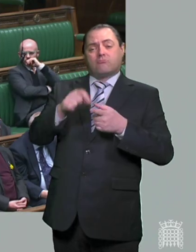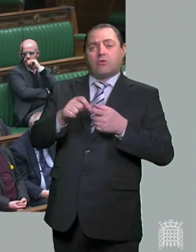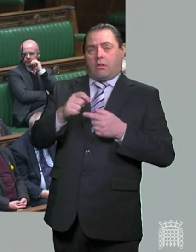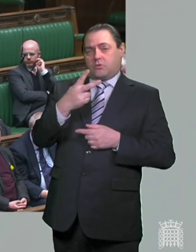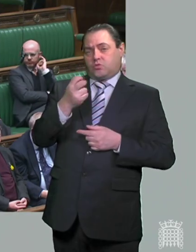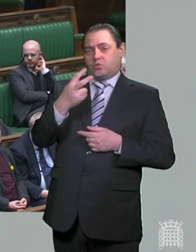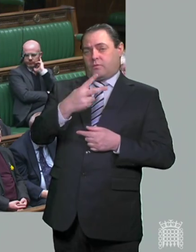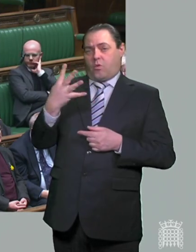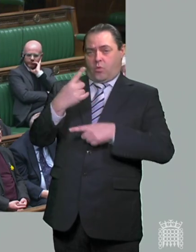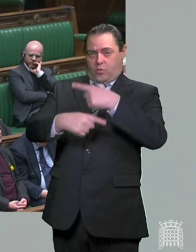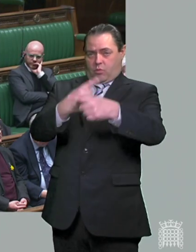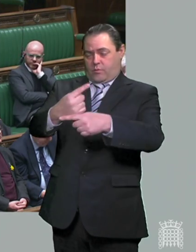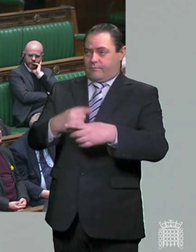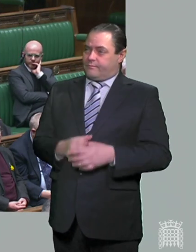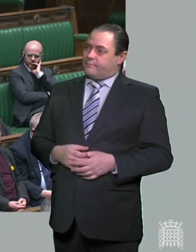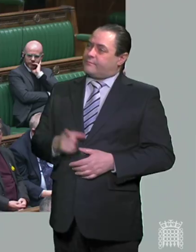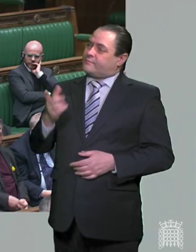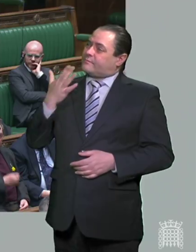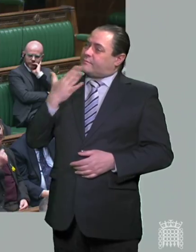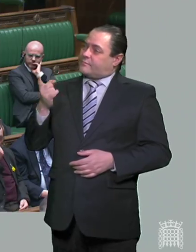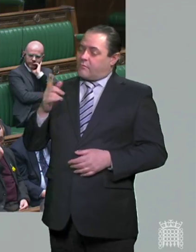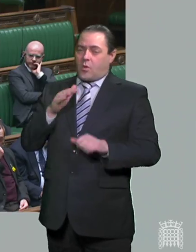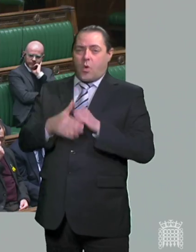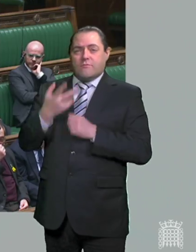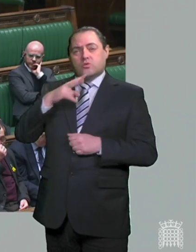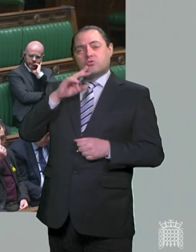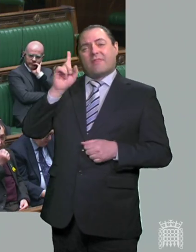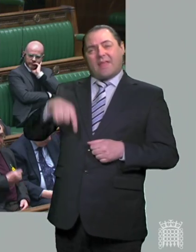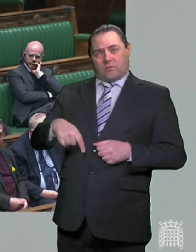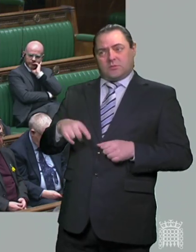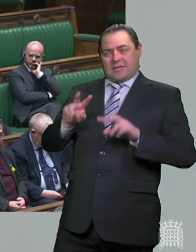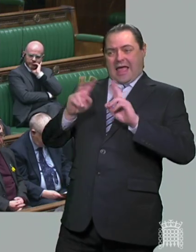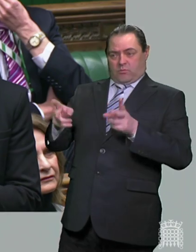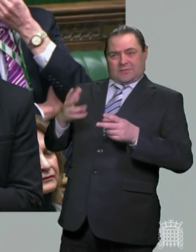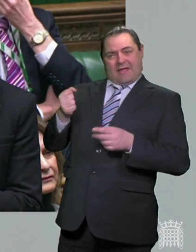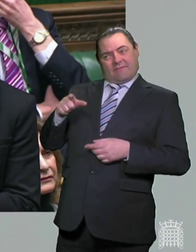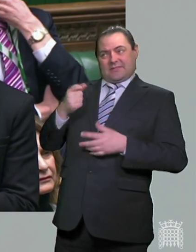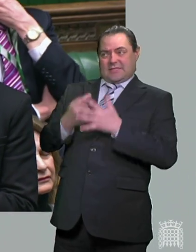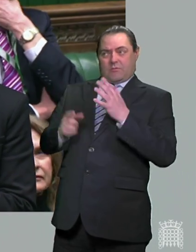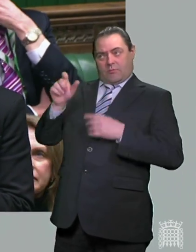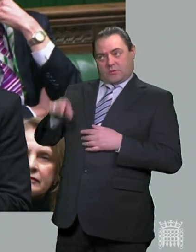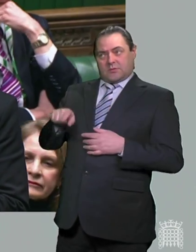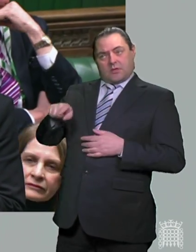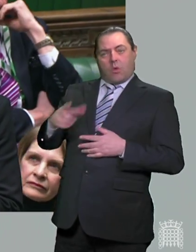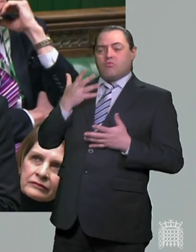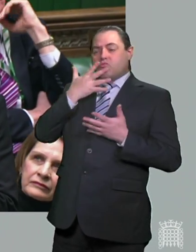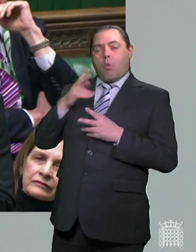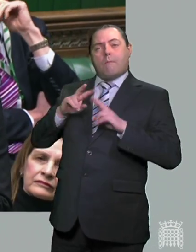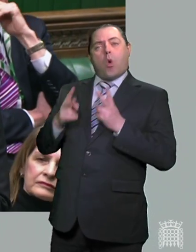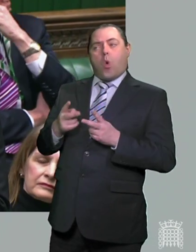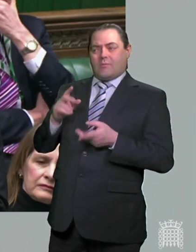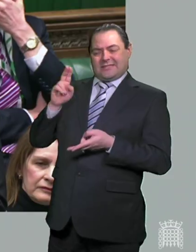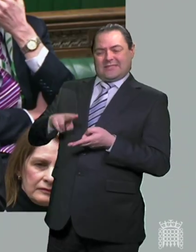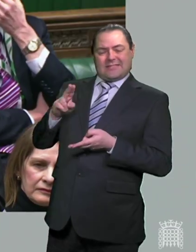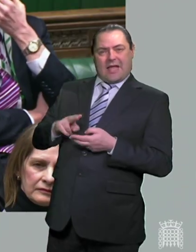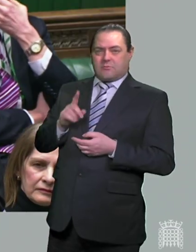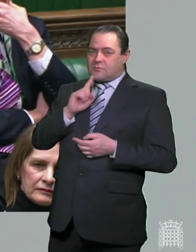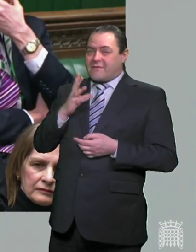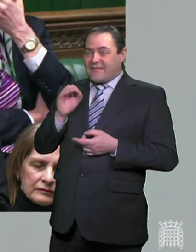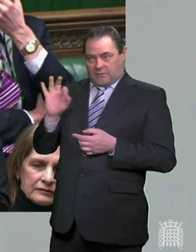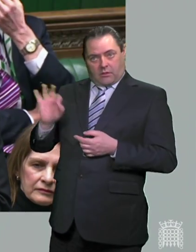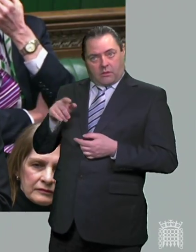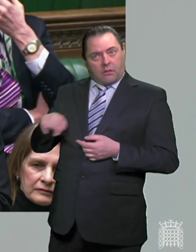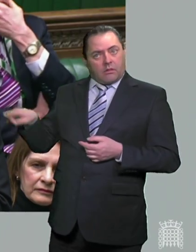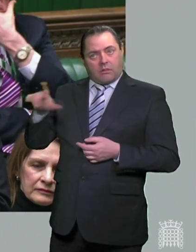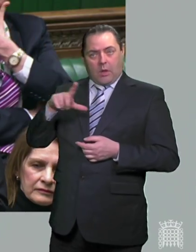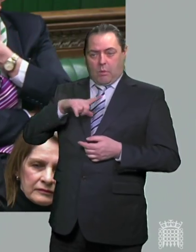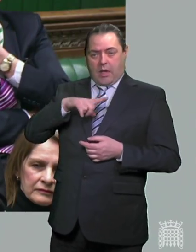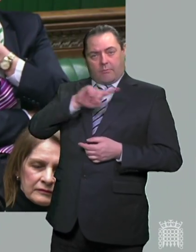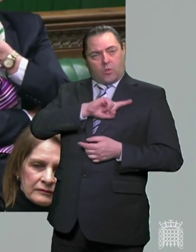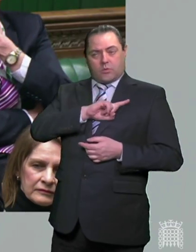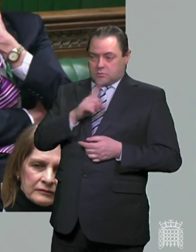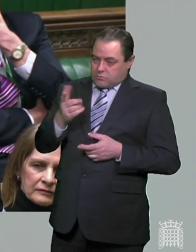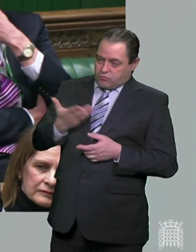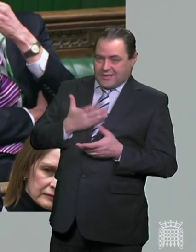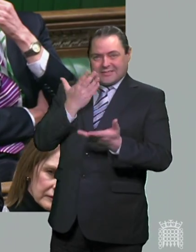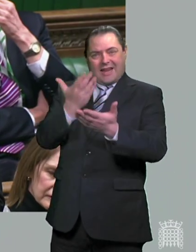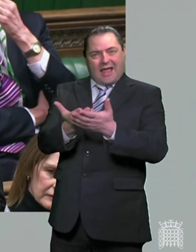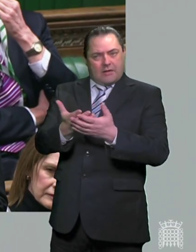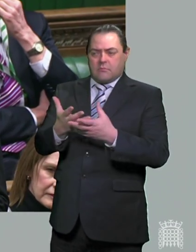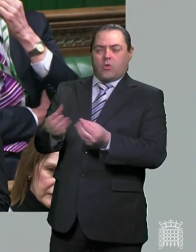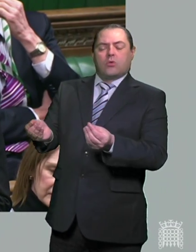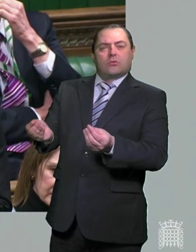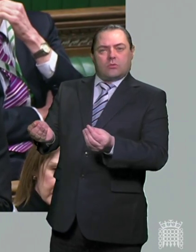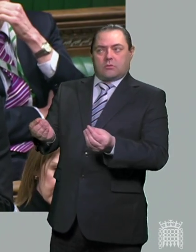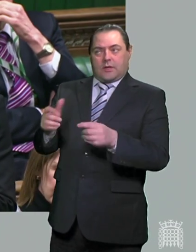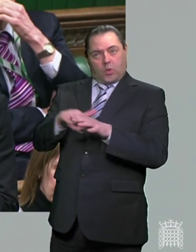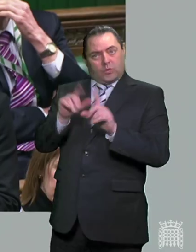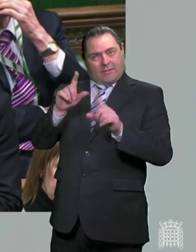More than 200,000 disabled households, including people in my constituency, lost out on the £150 warm home discount scheme due to a change in who the Government deem entitled to claim.